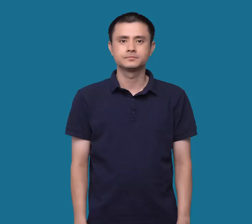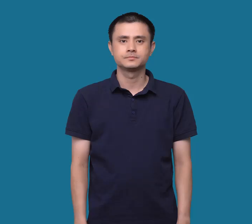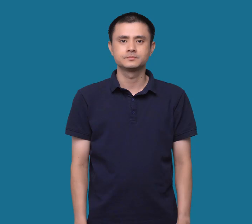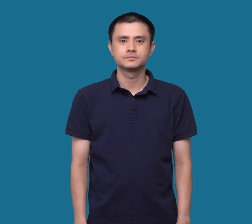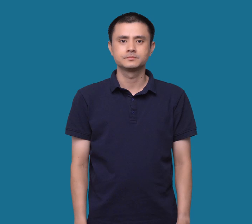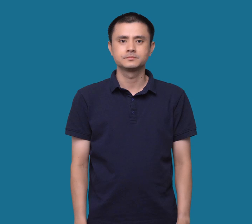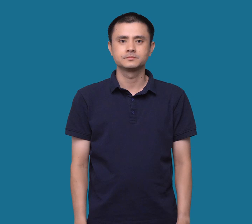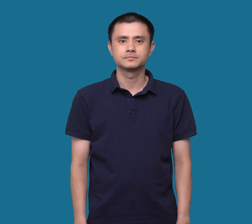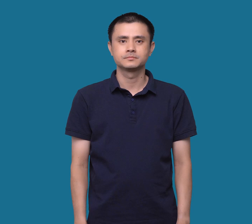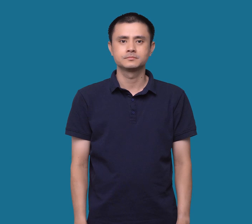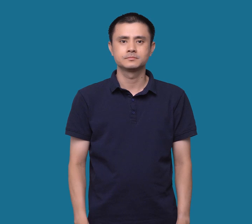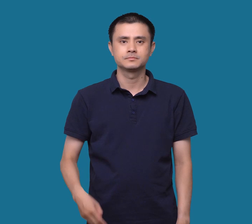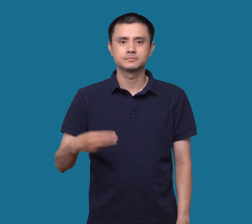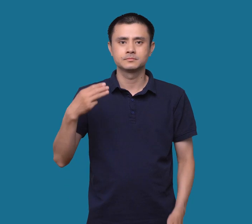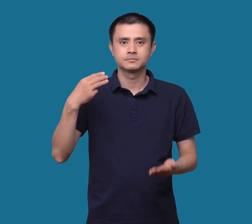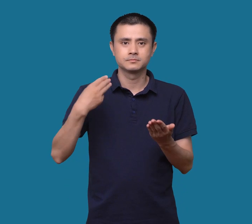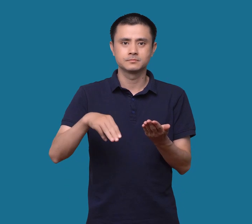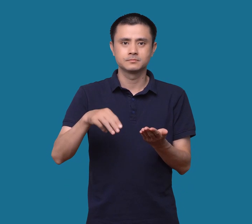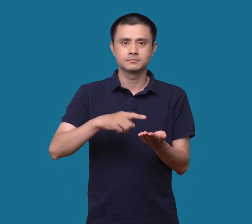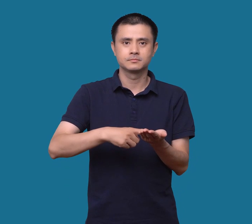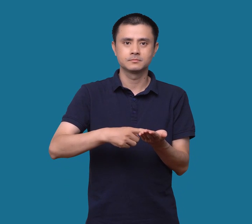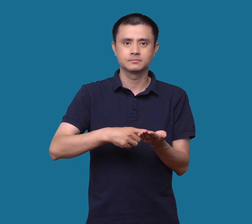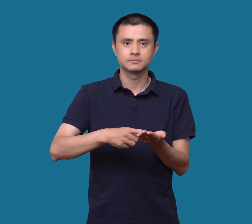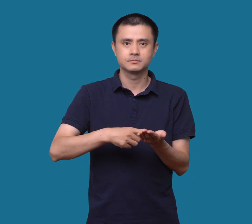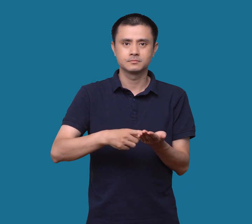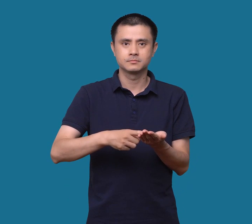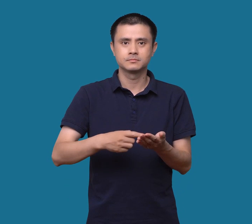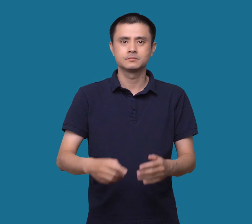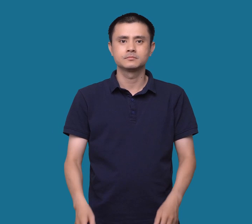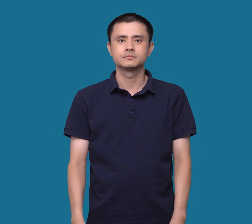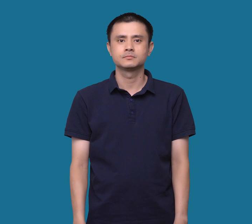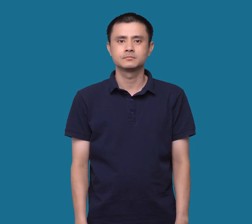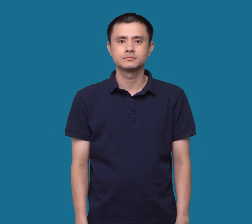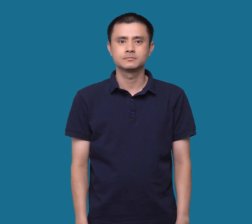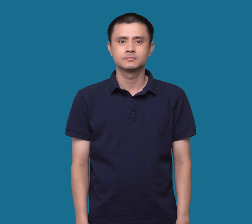tô màu